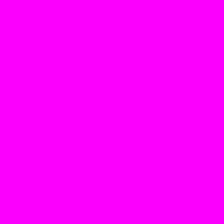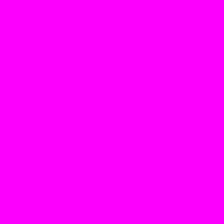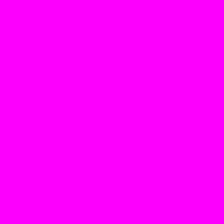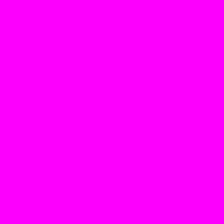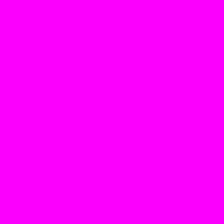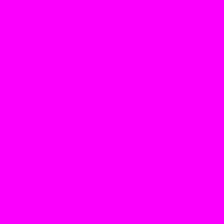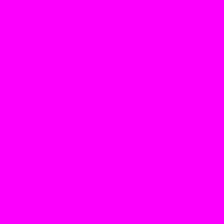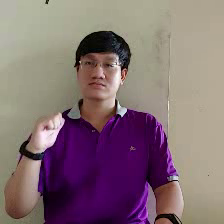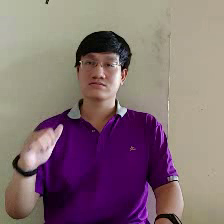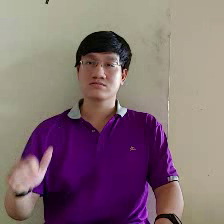Nghỉ ngơi